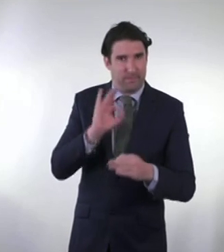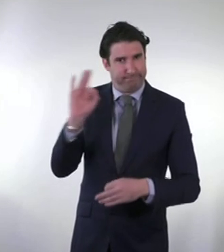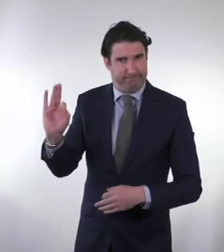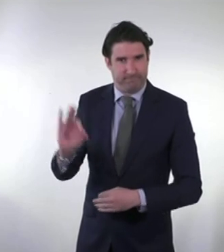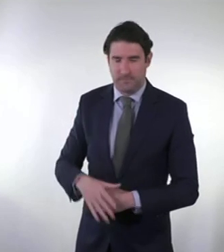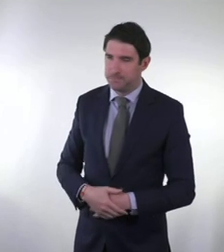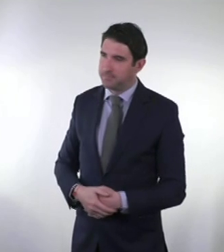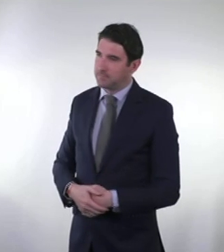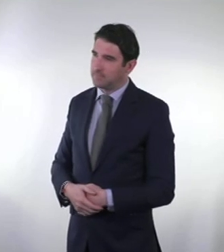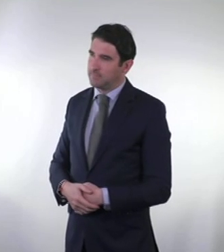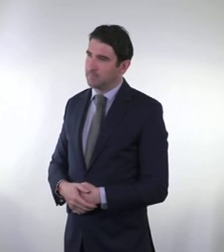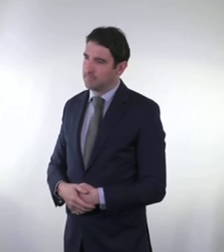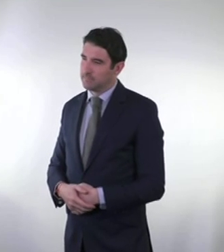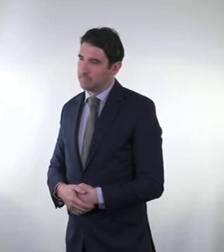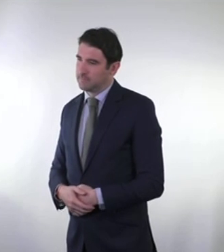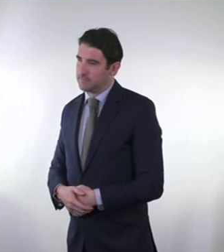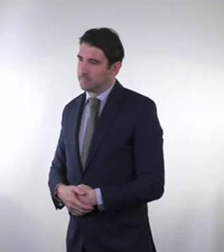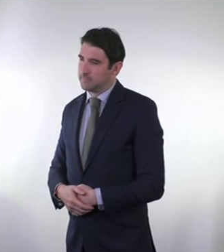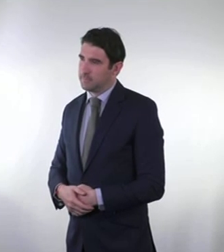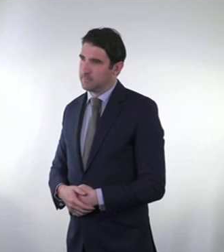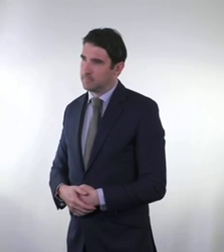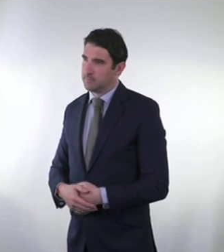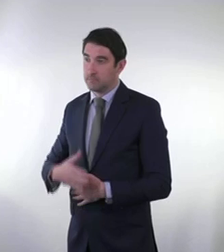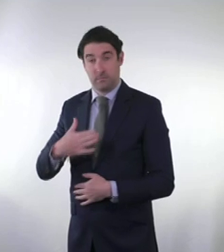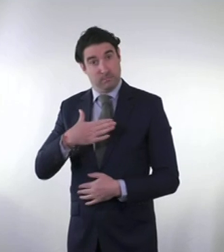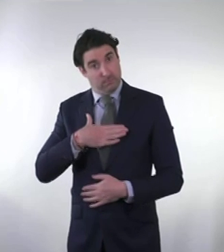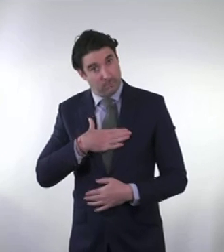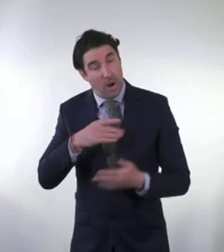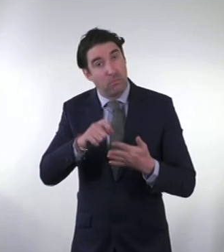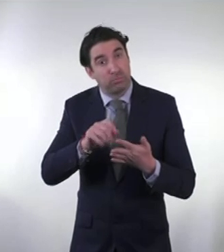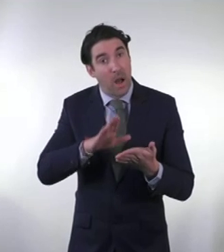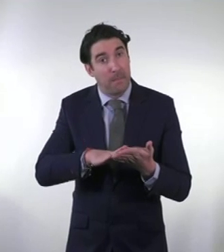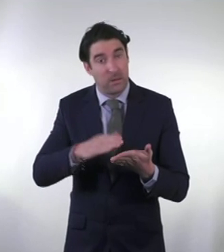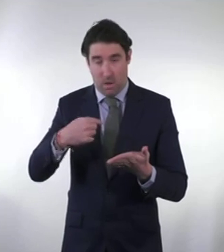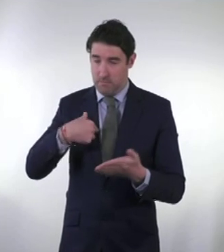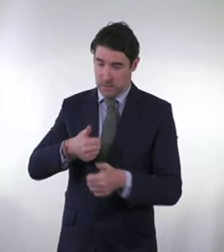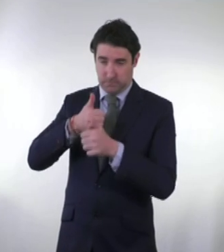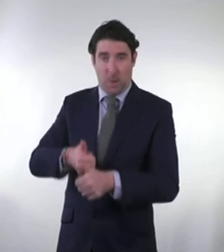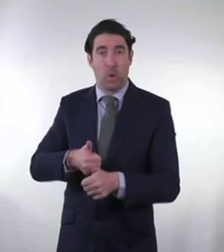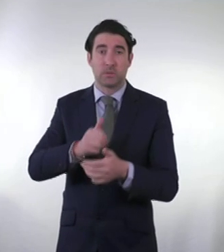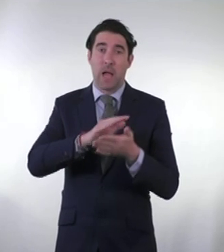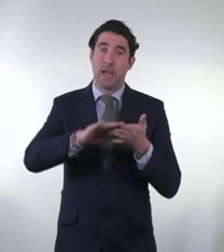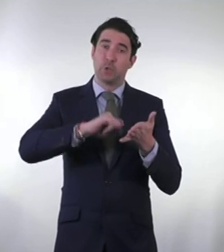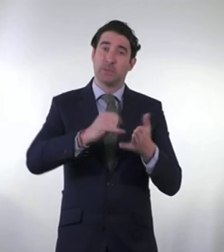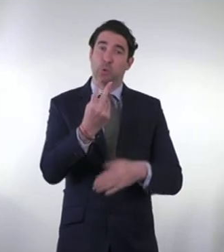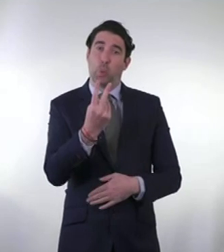As the Prime Minister, I totally support HS2 and the ambition of linking up our country better.